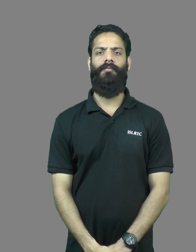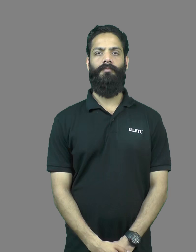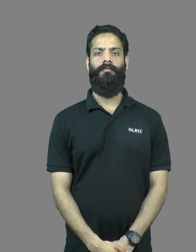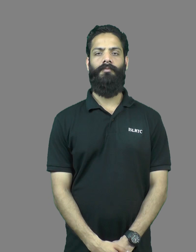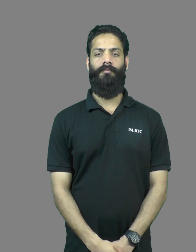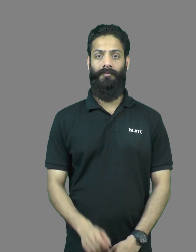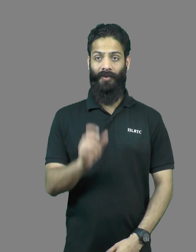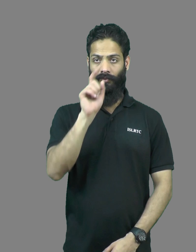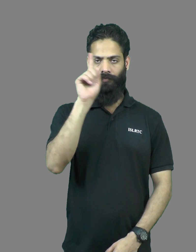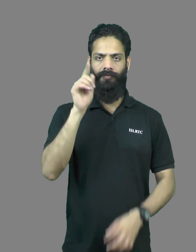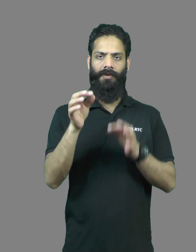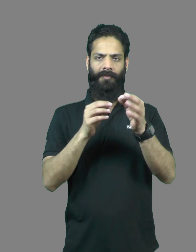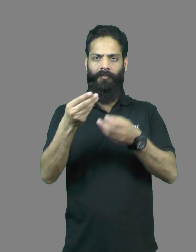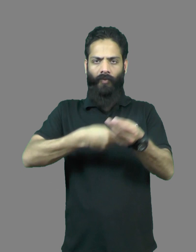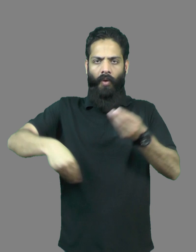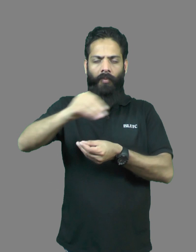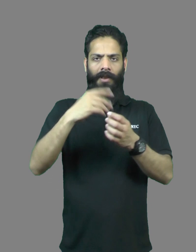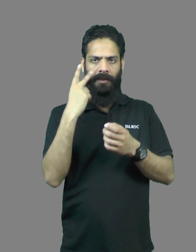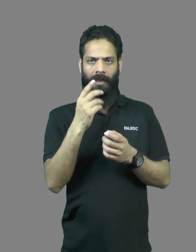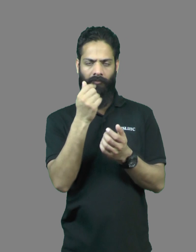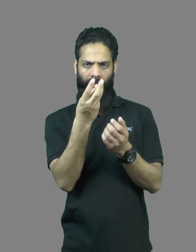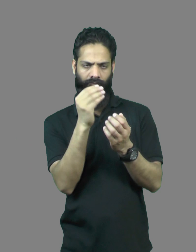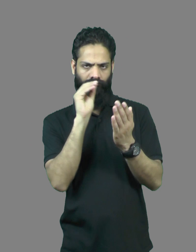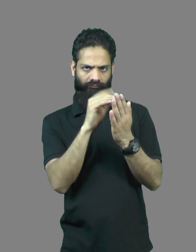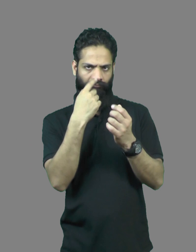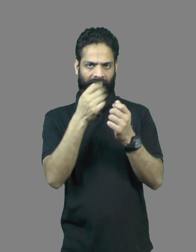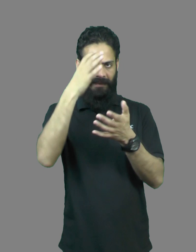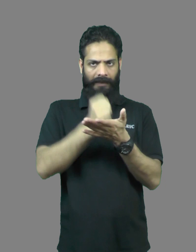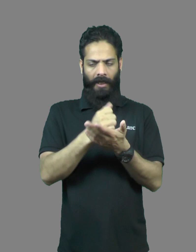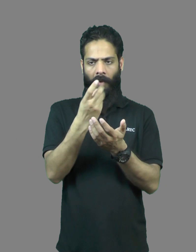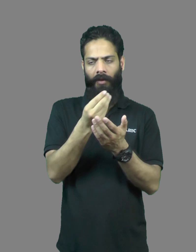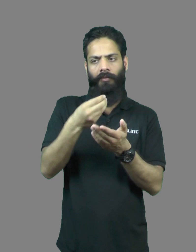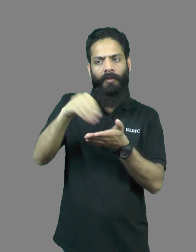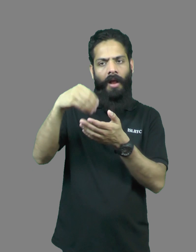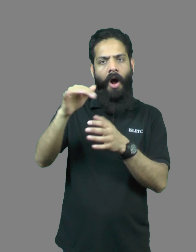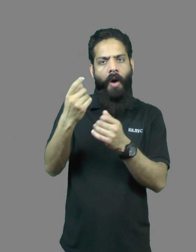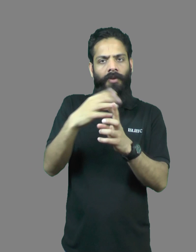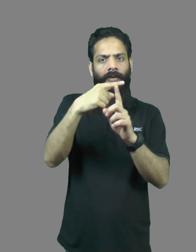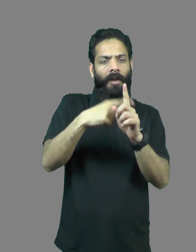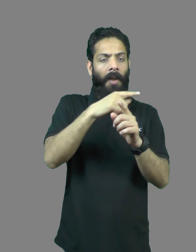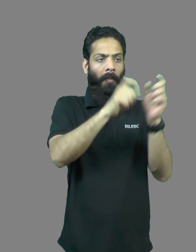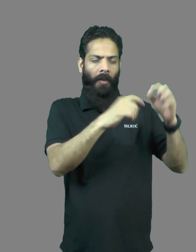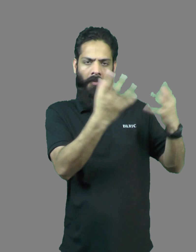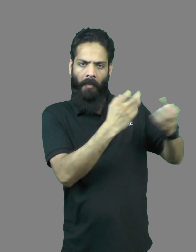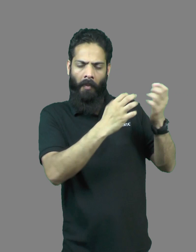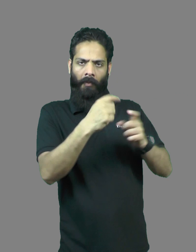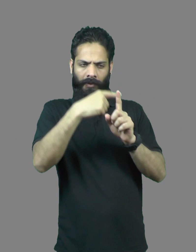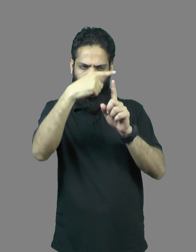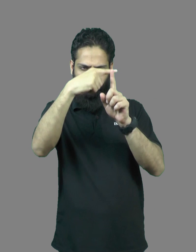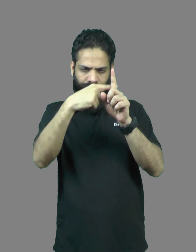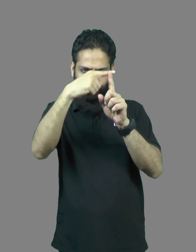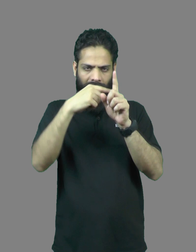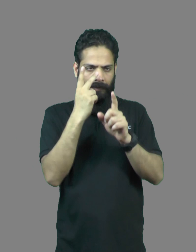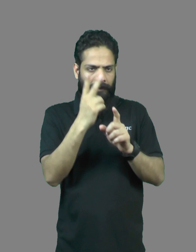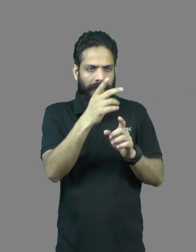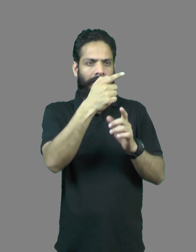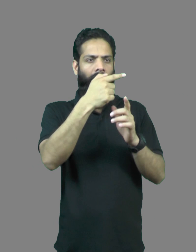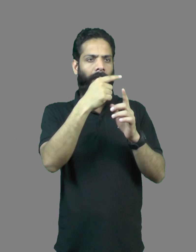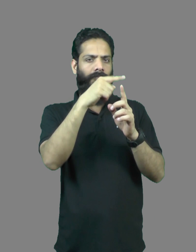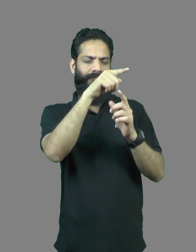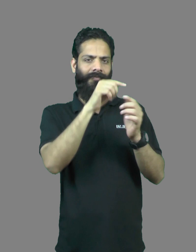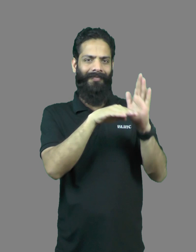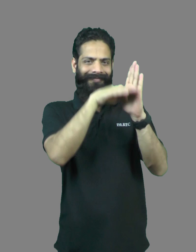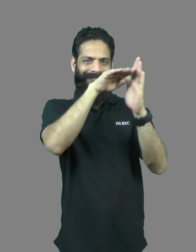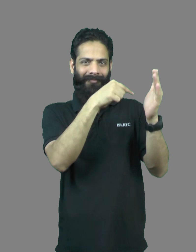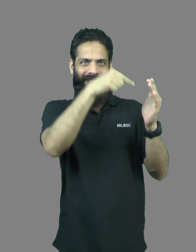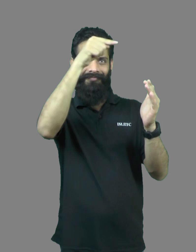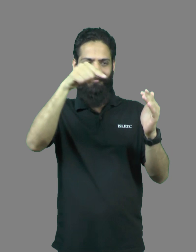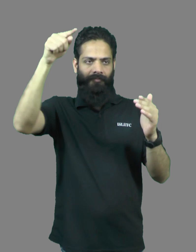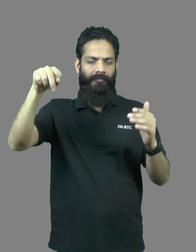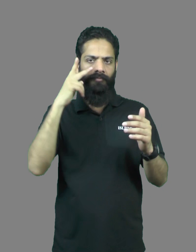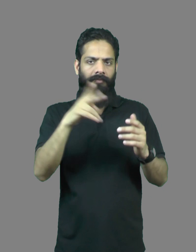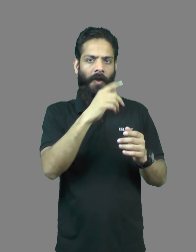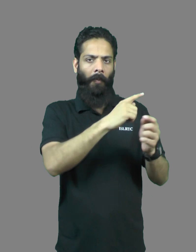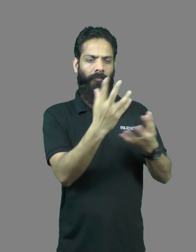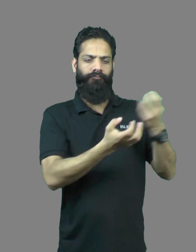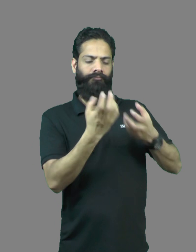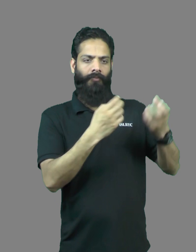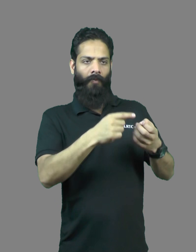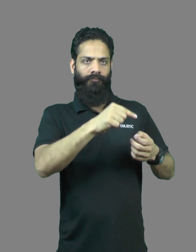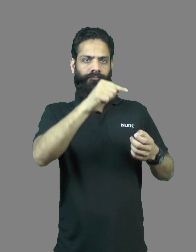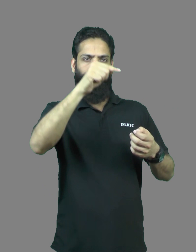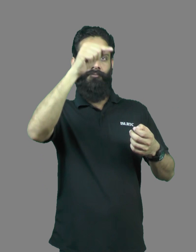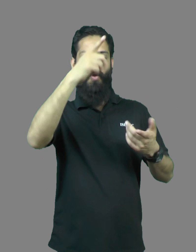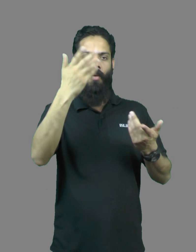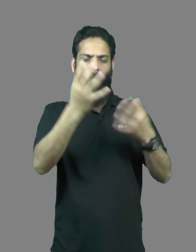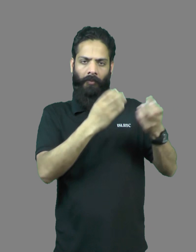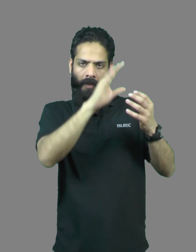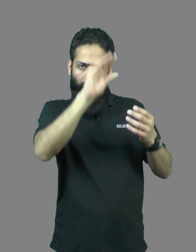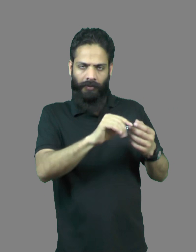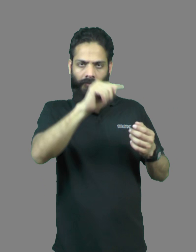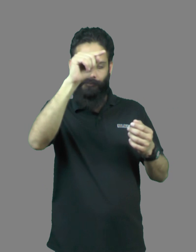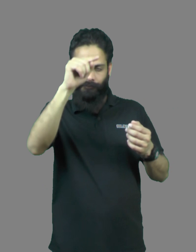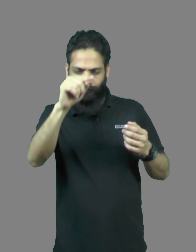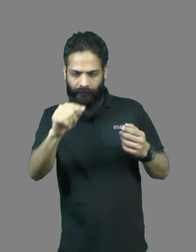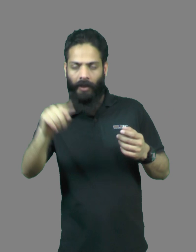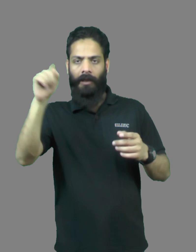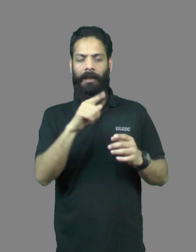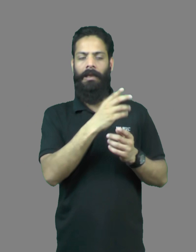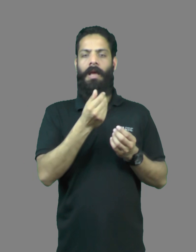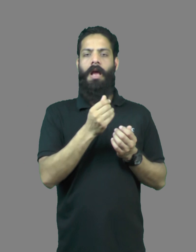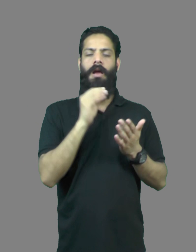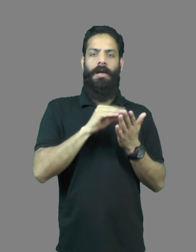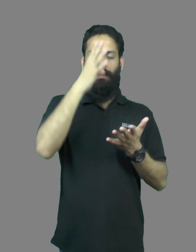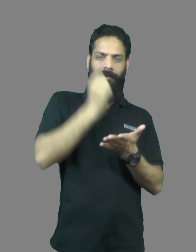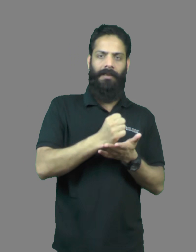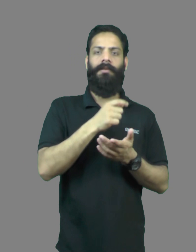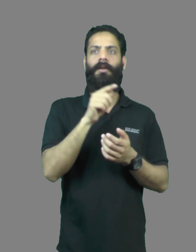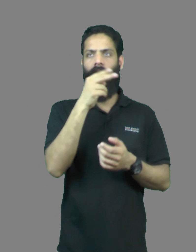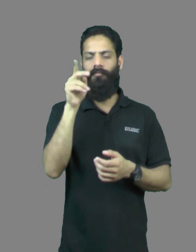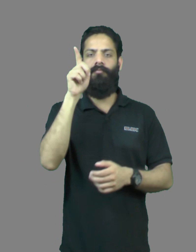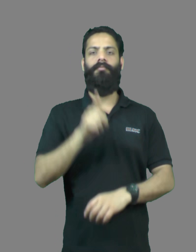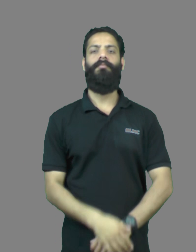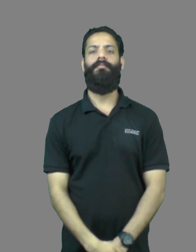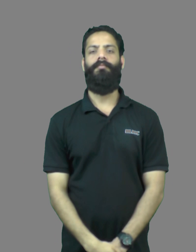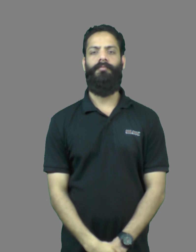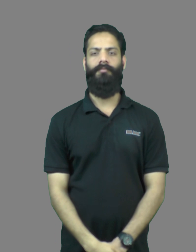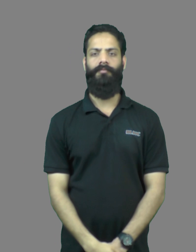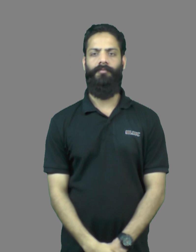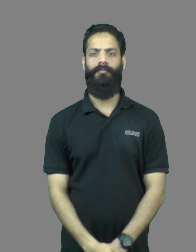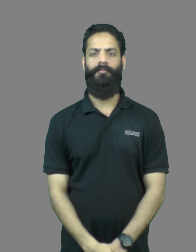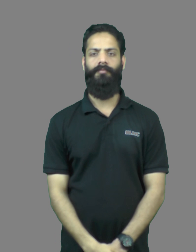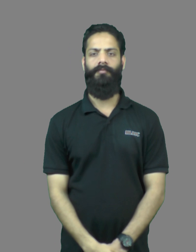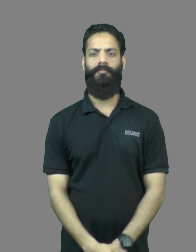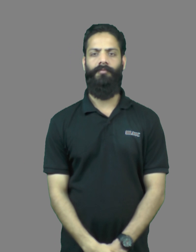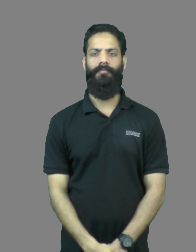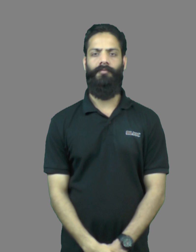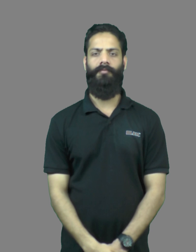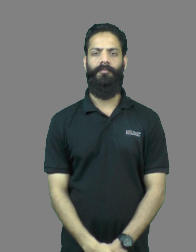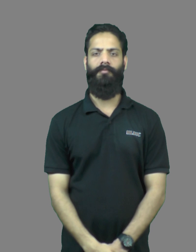Consumer price Index